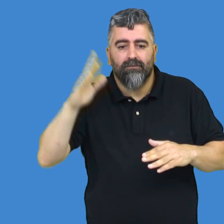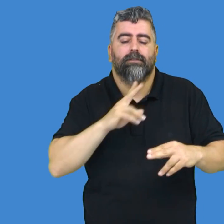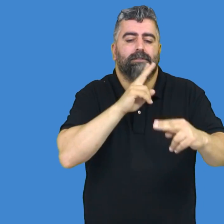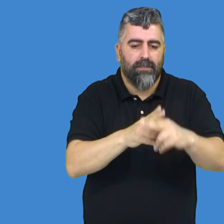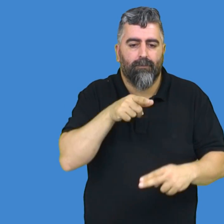nombre